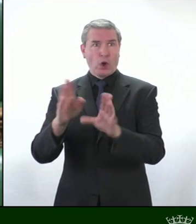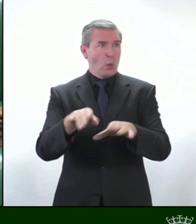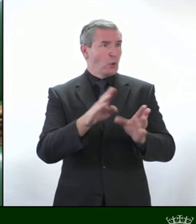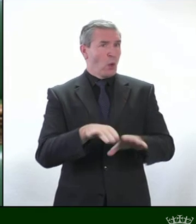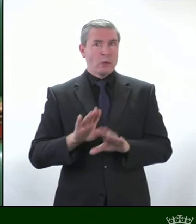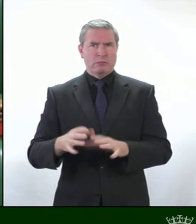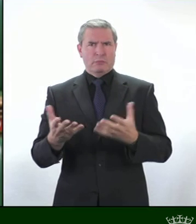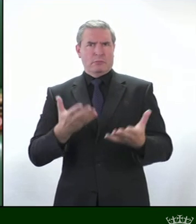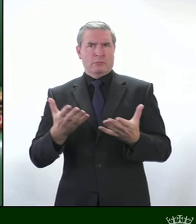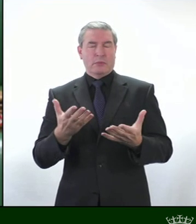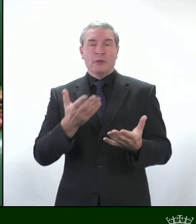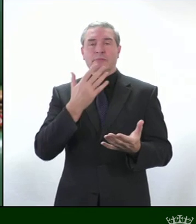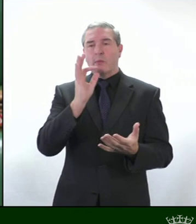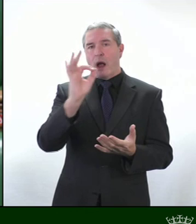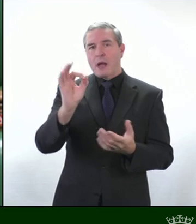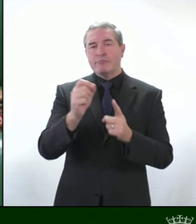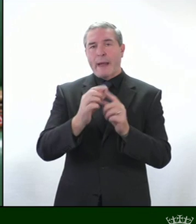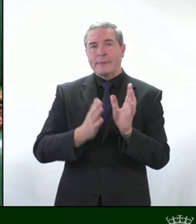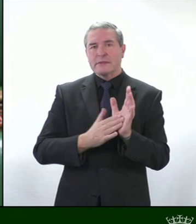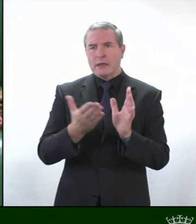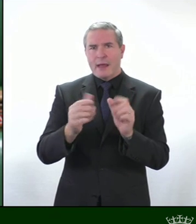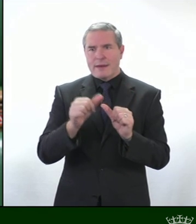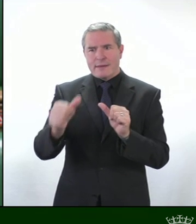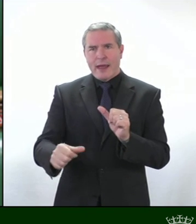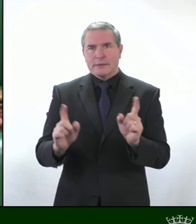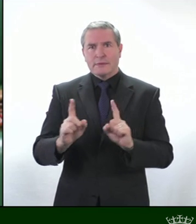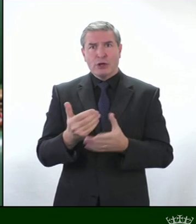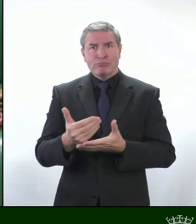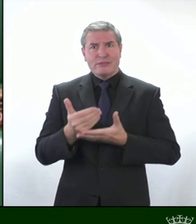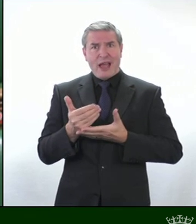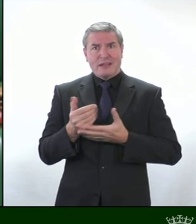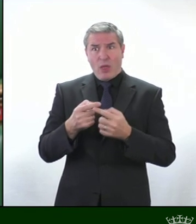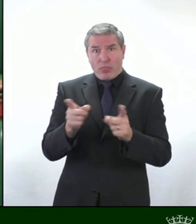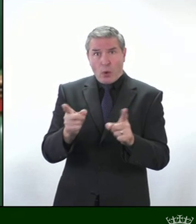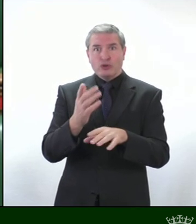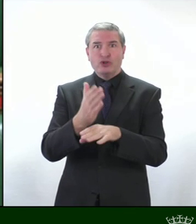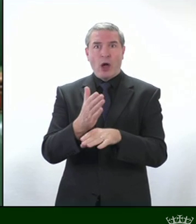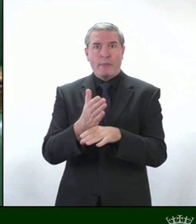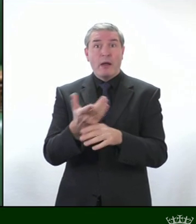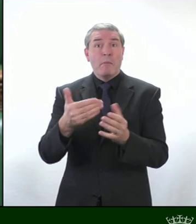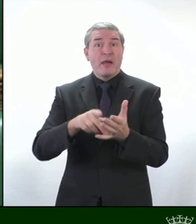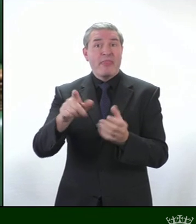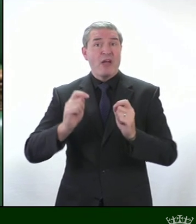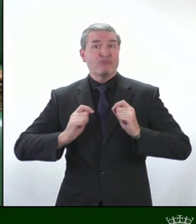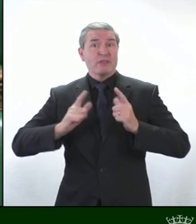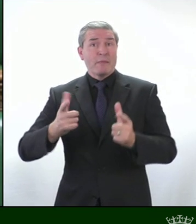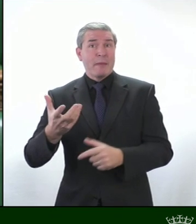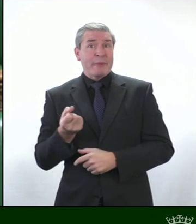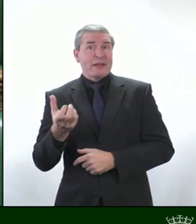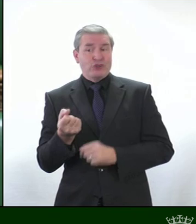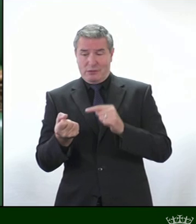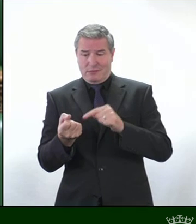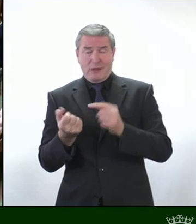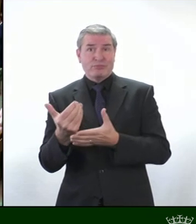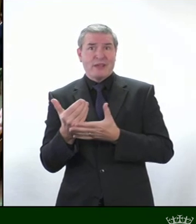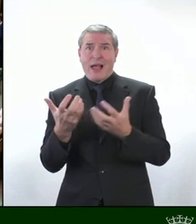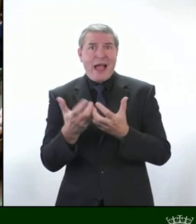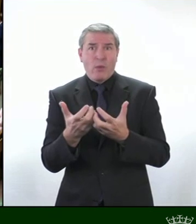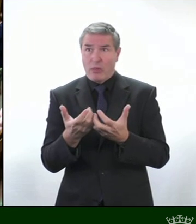Can the Prime Minister tell the House what he is going to do now to protect the jobs and pensions of all those affected by these closures?